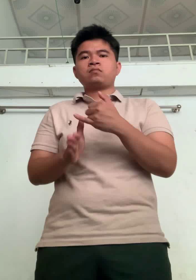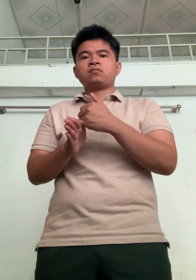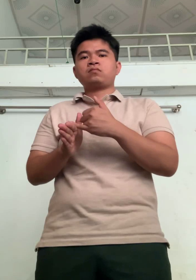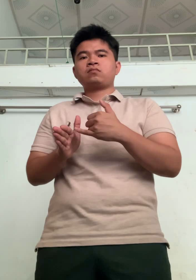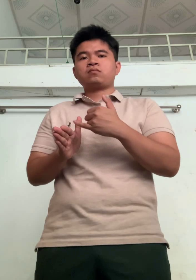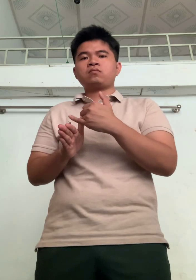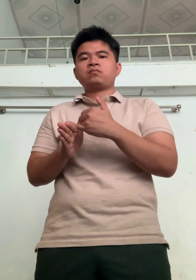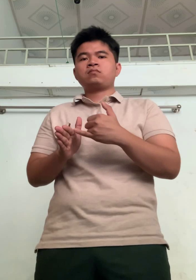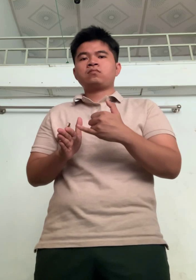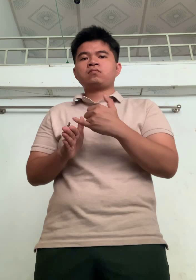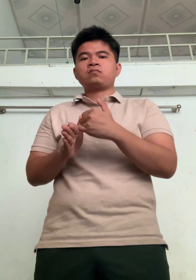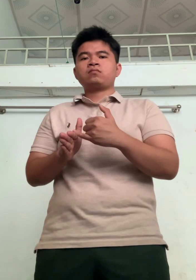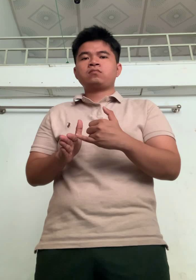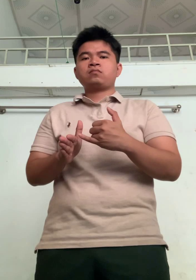cuoi thang